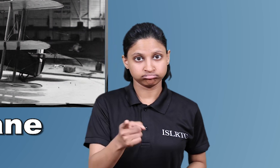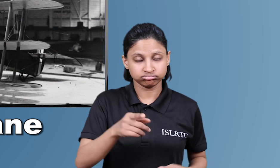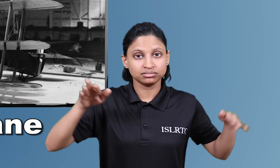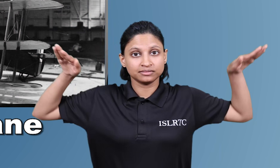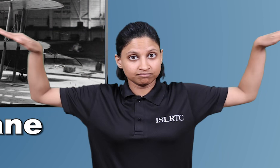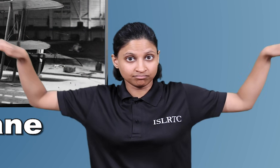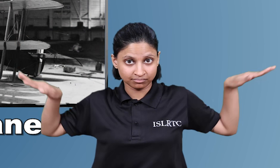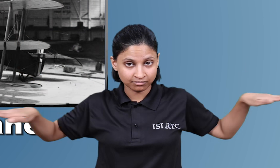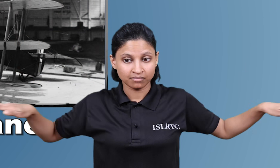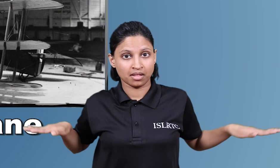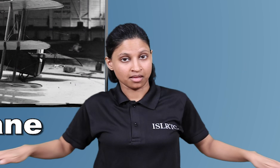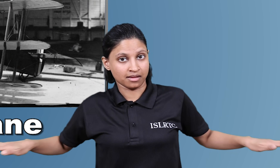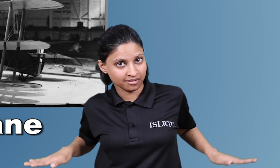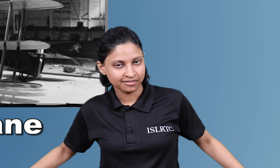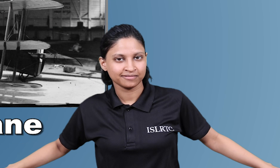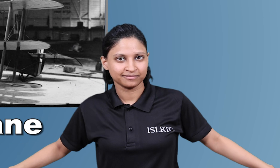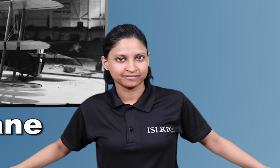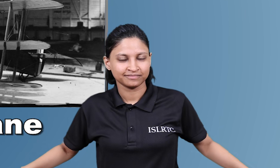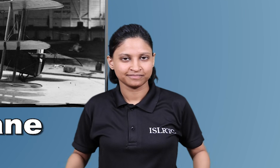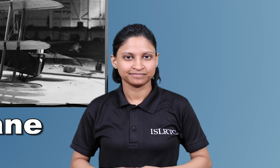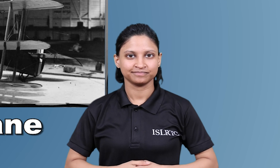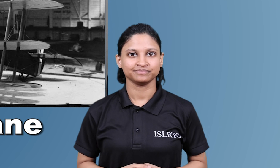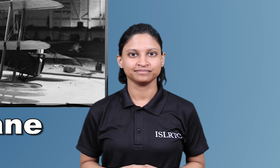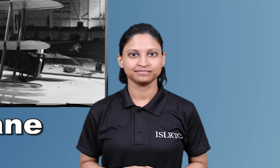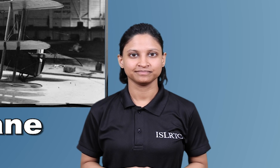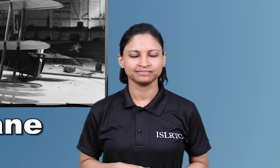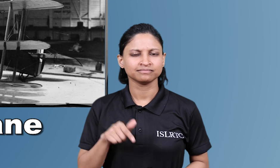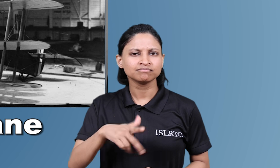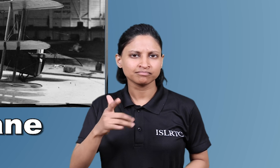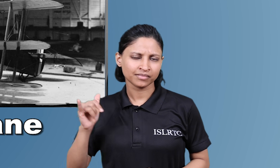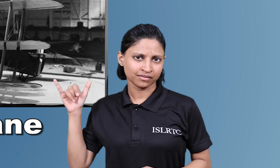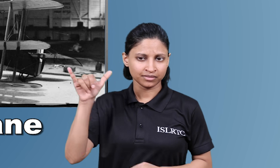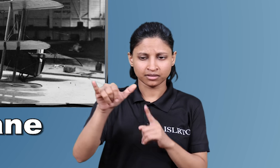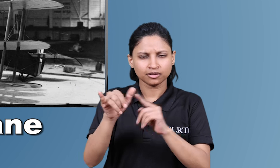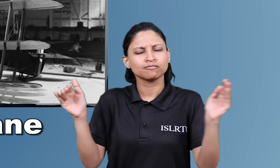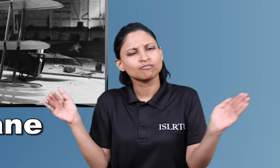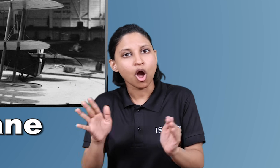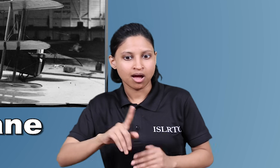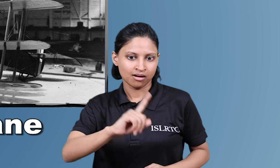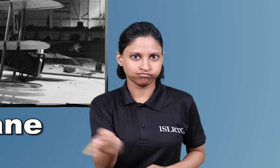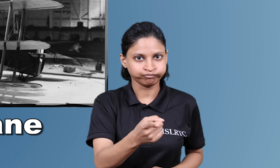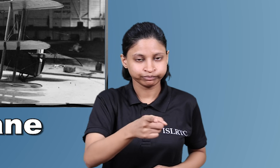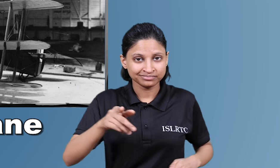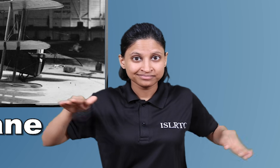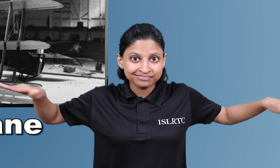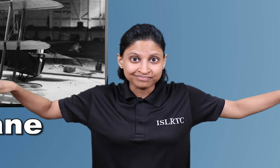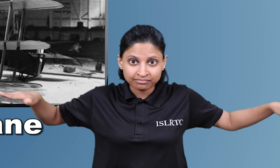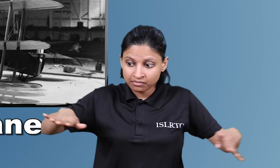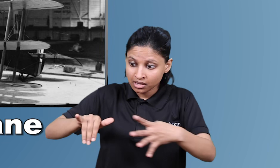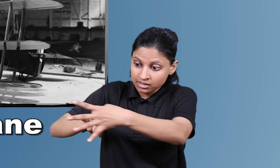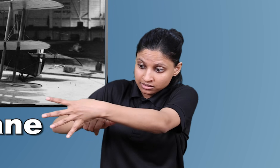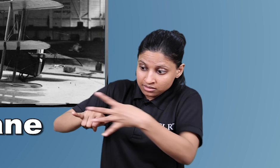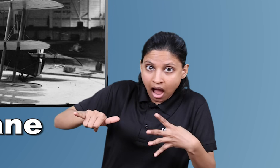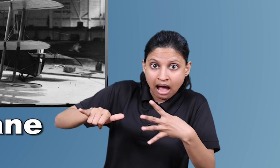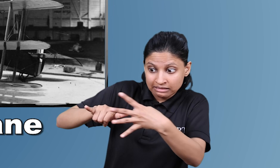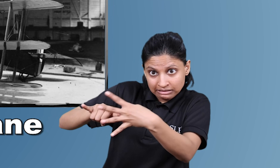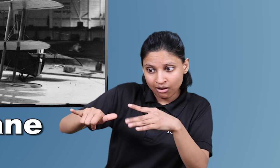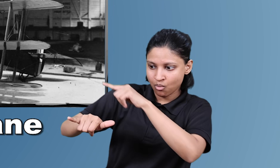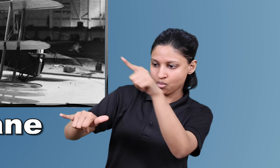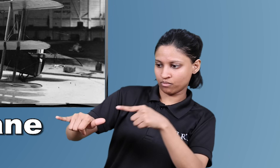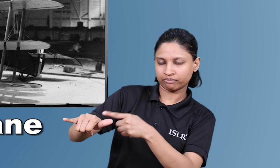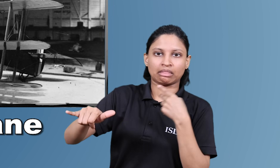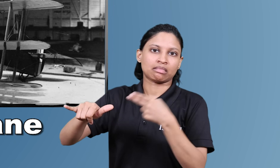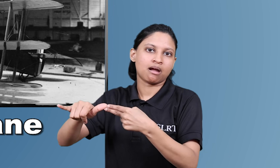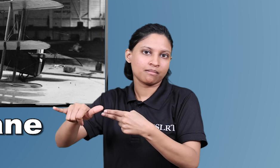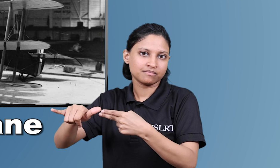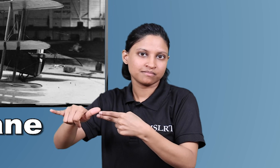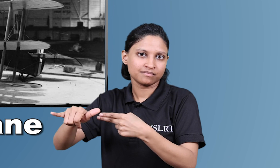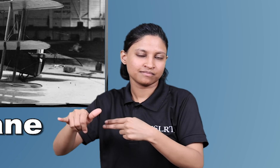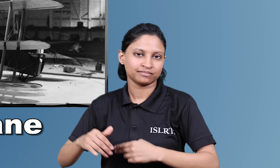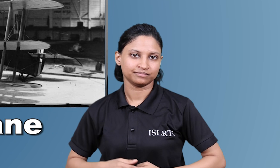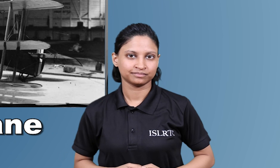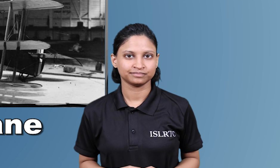Quadruplane A quadruplane is an aircraft with four sets of wings. These aircraft are typically small in size.